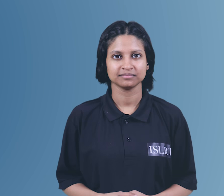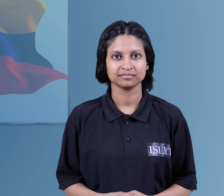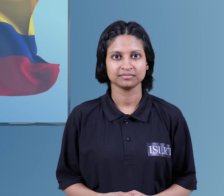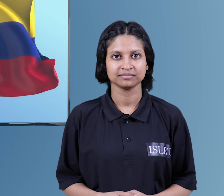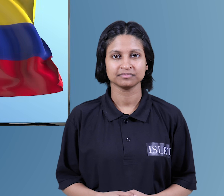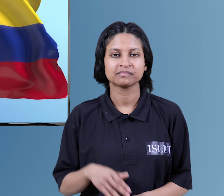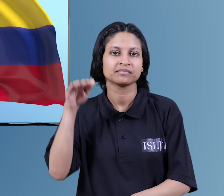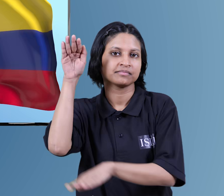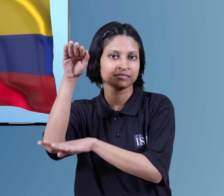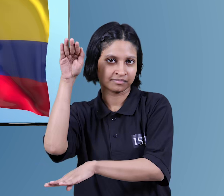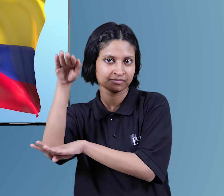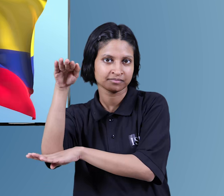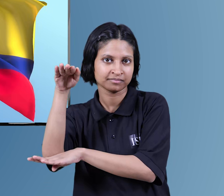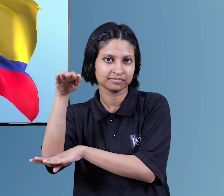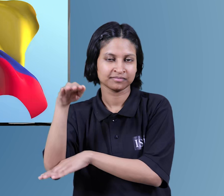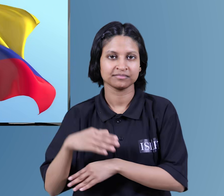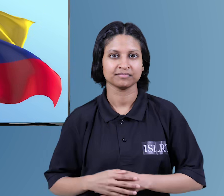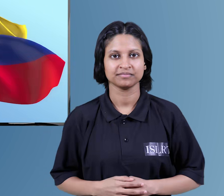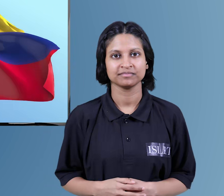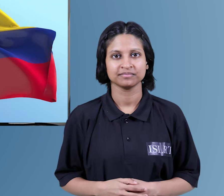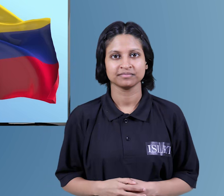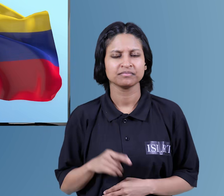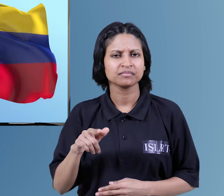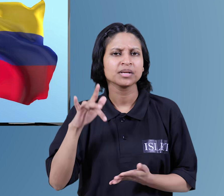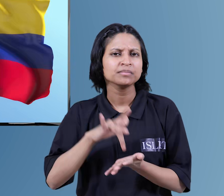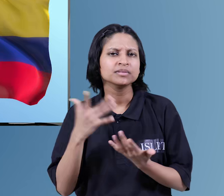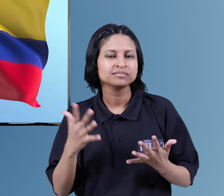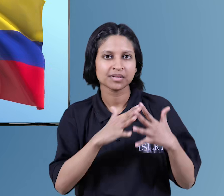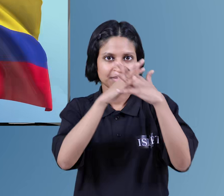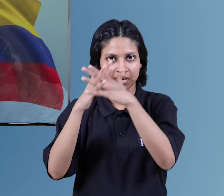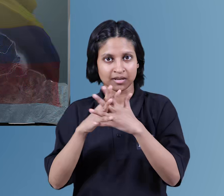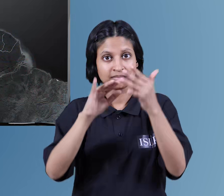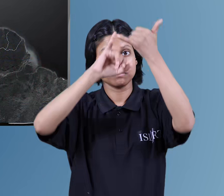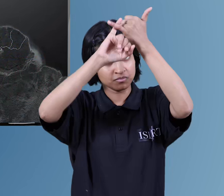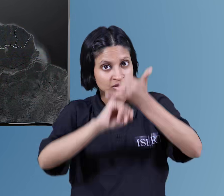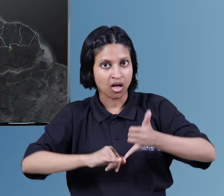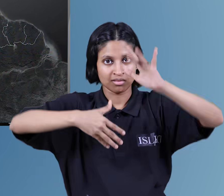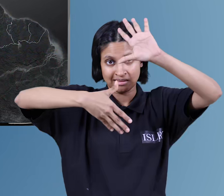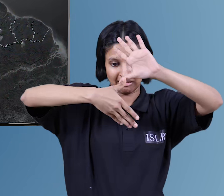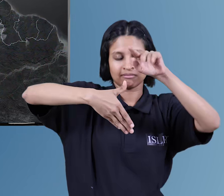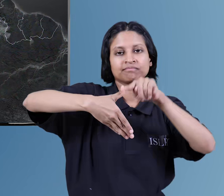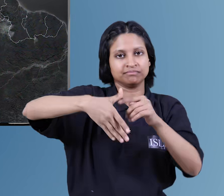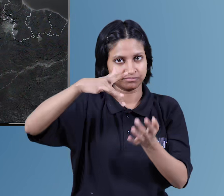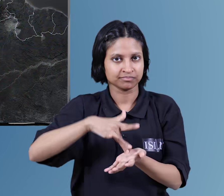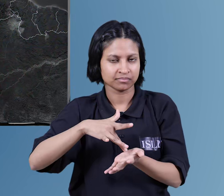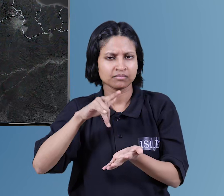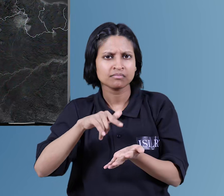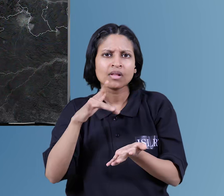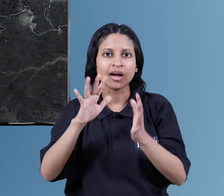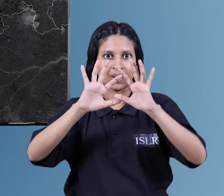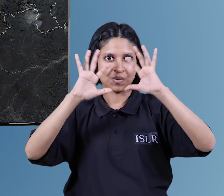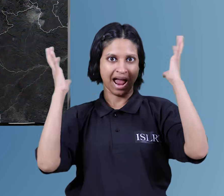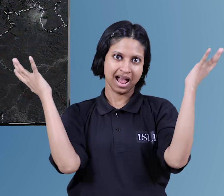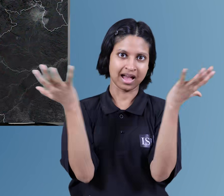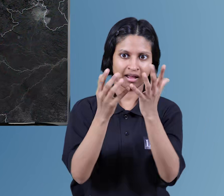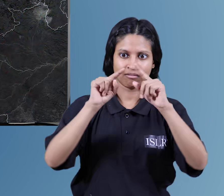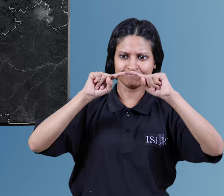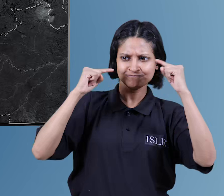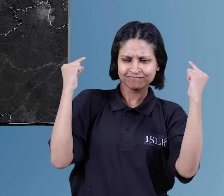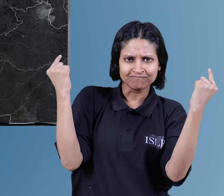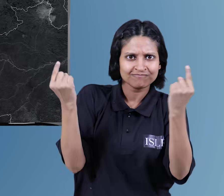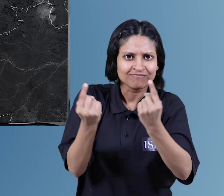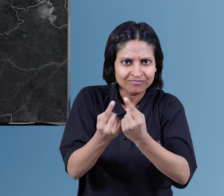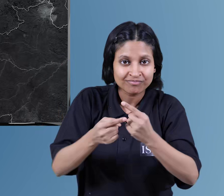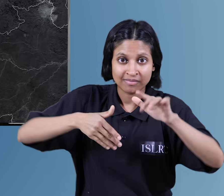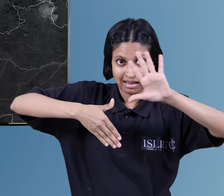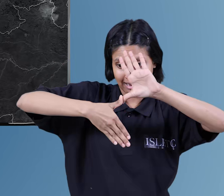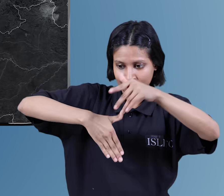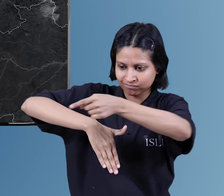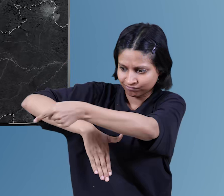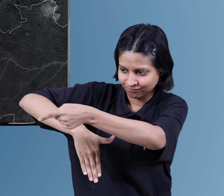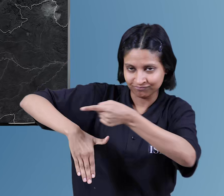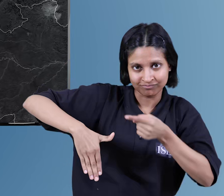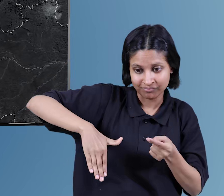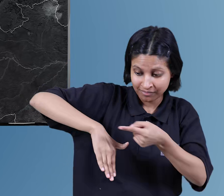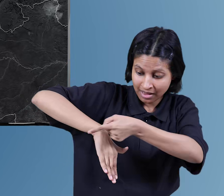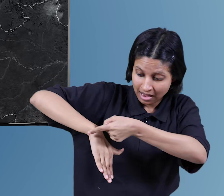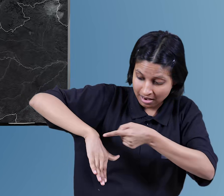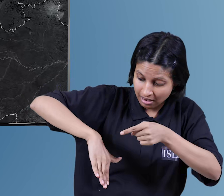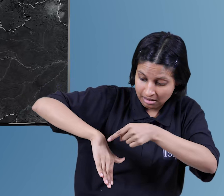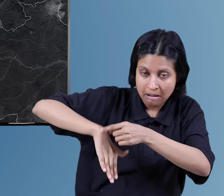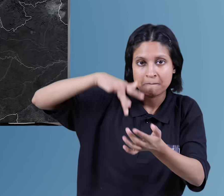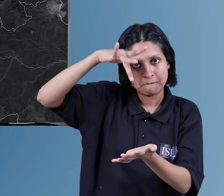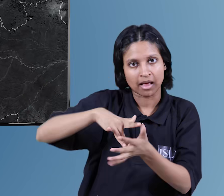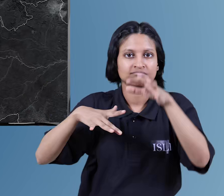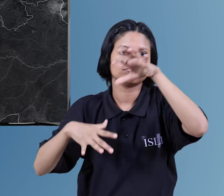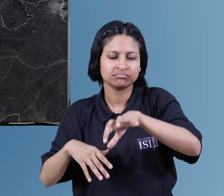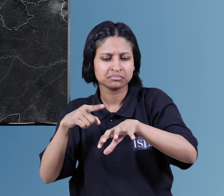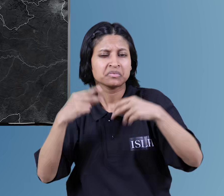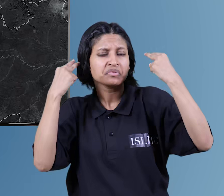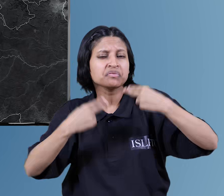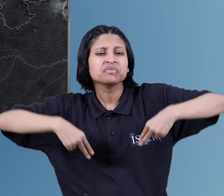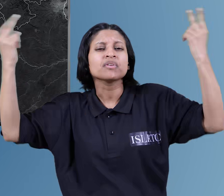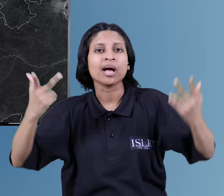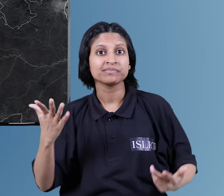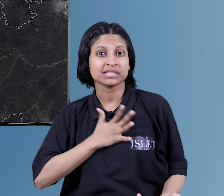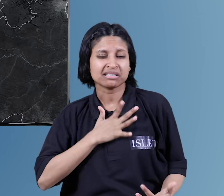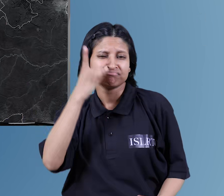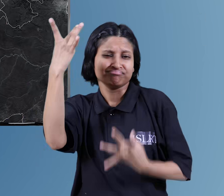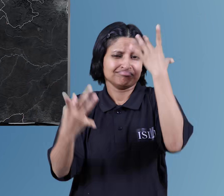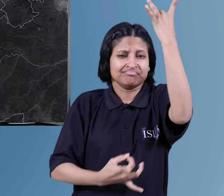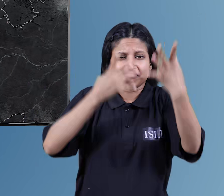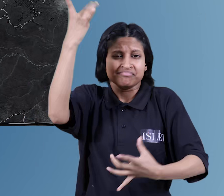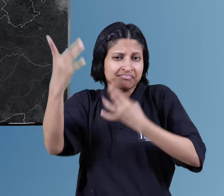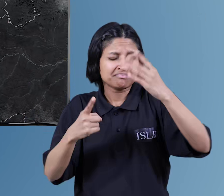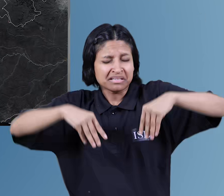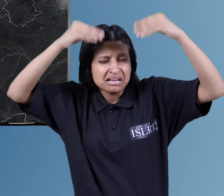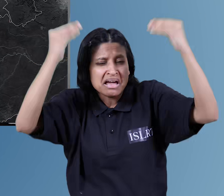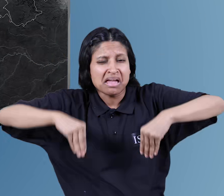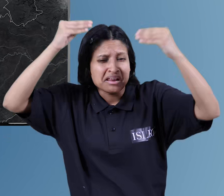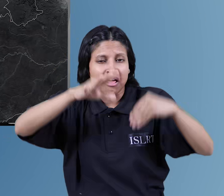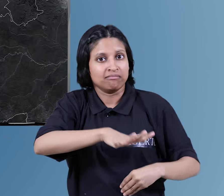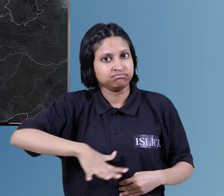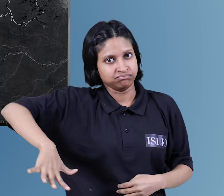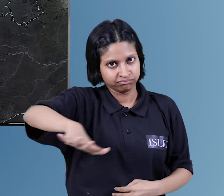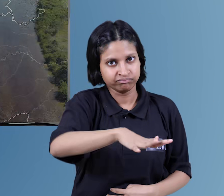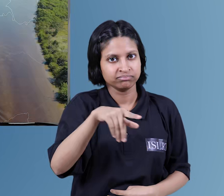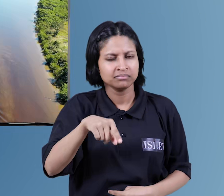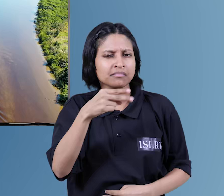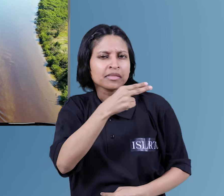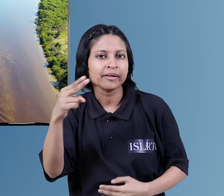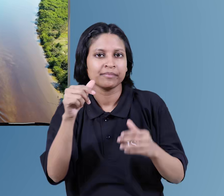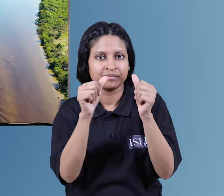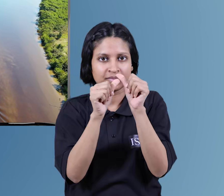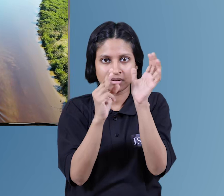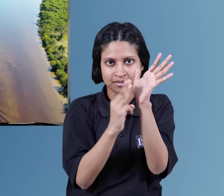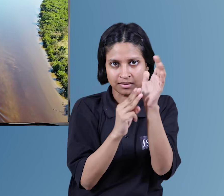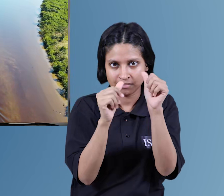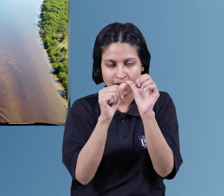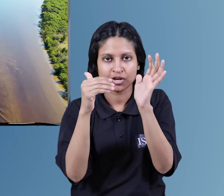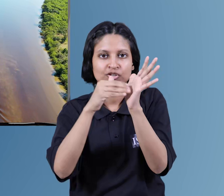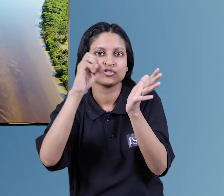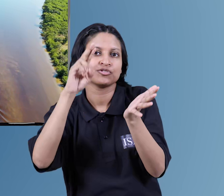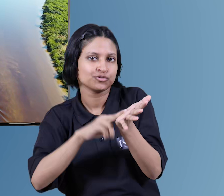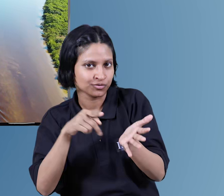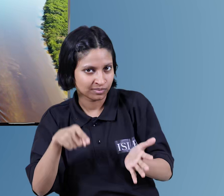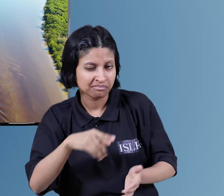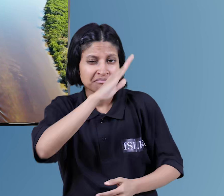Ecuador A South American country on the equator, known for its Amazon rainforest,